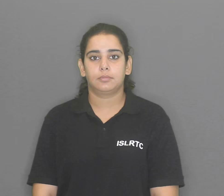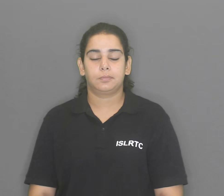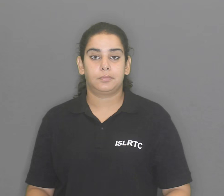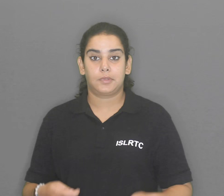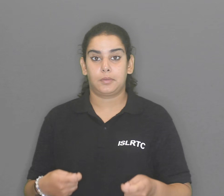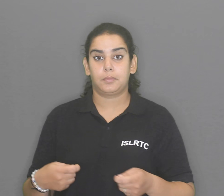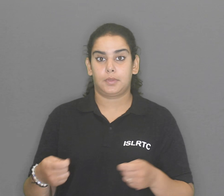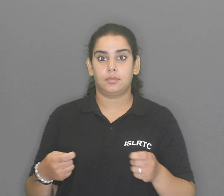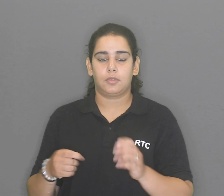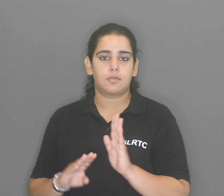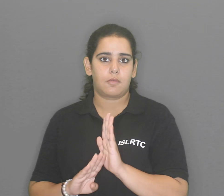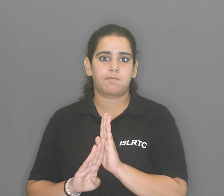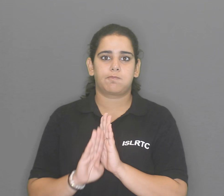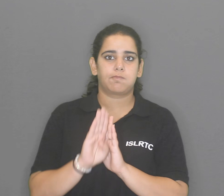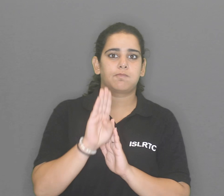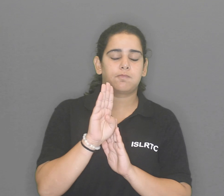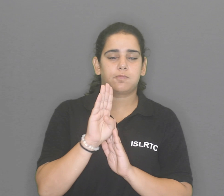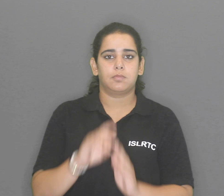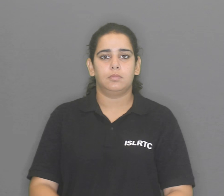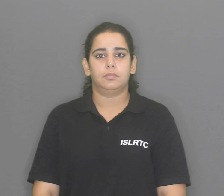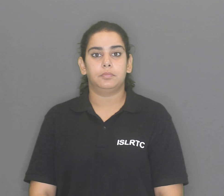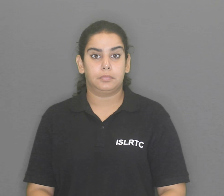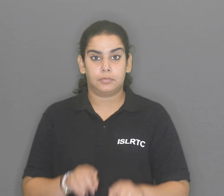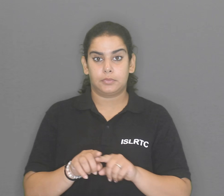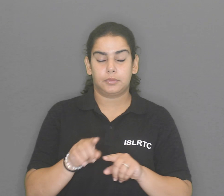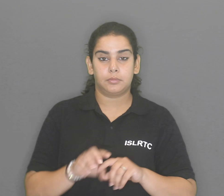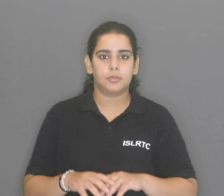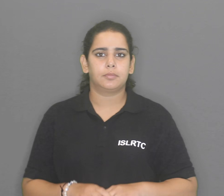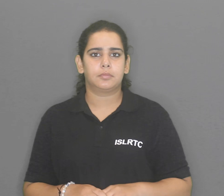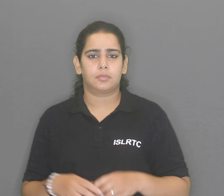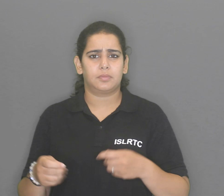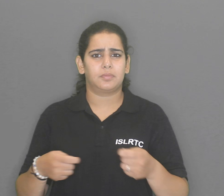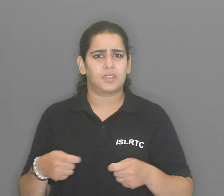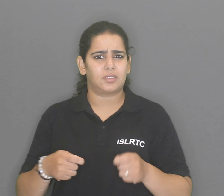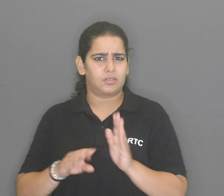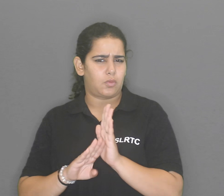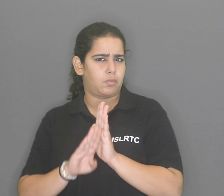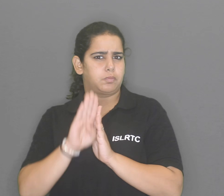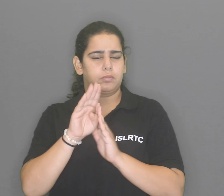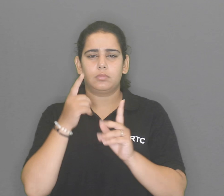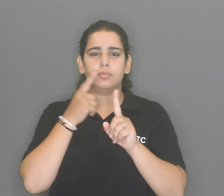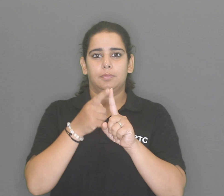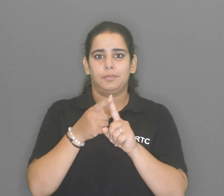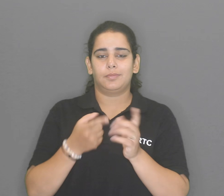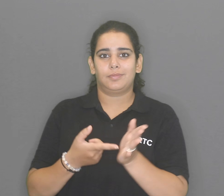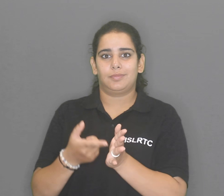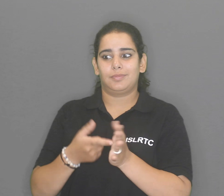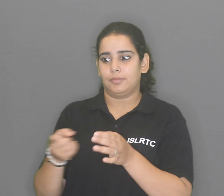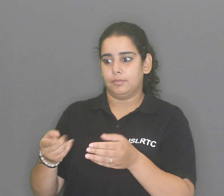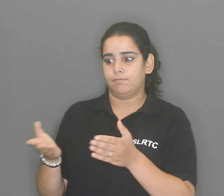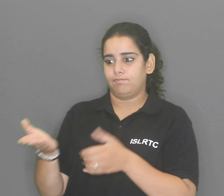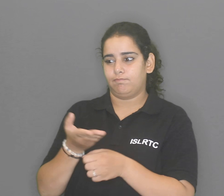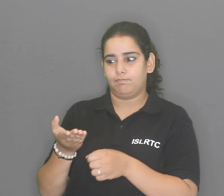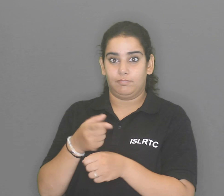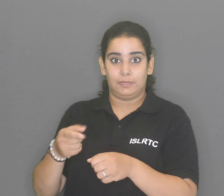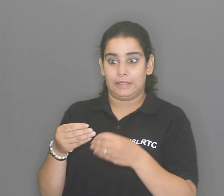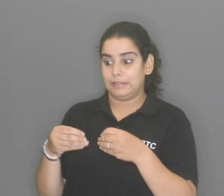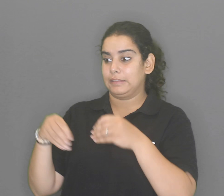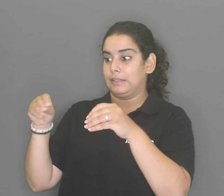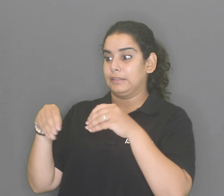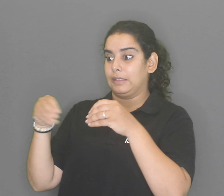Yield Produce or provide (a natural, agricultural, or industrial product)